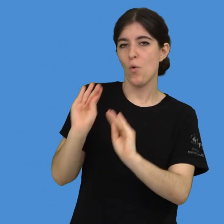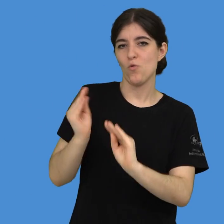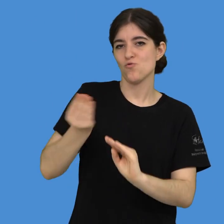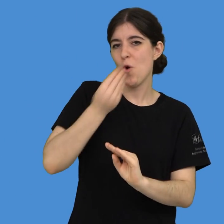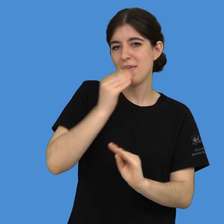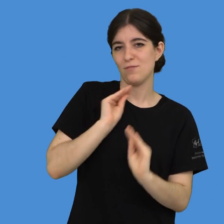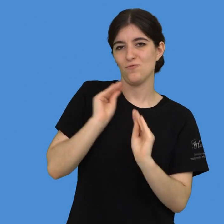comer